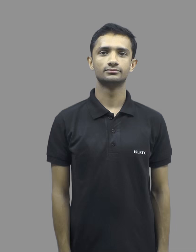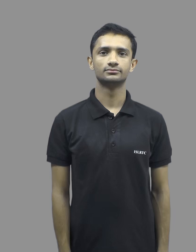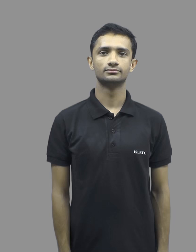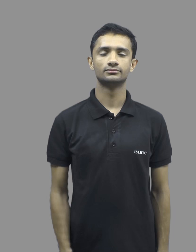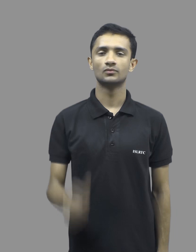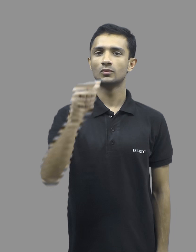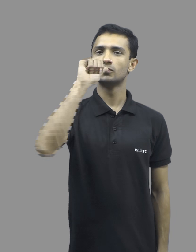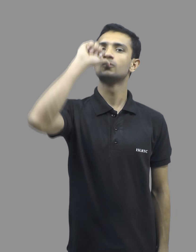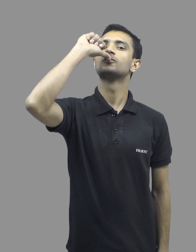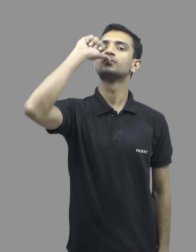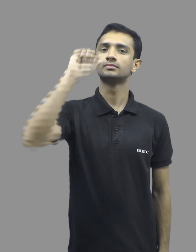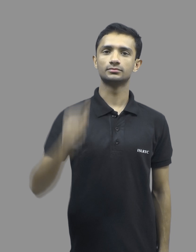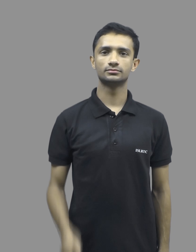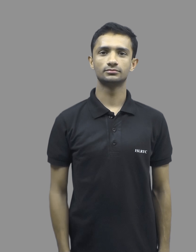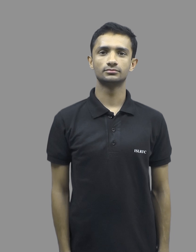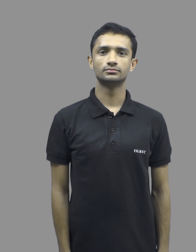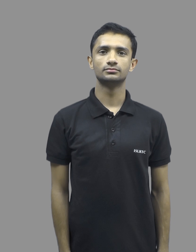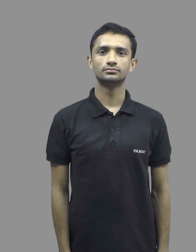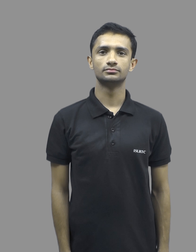Drink